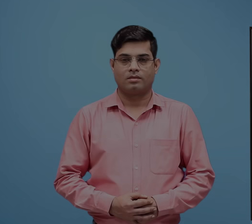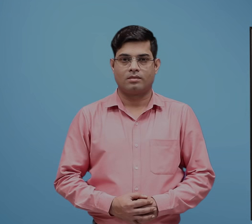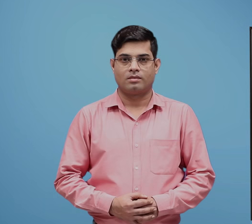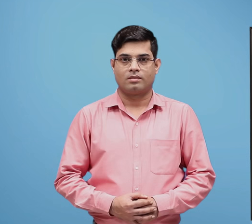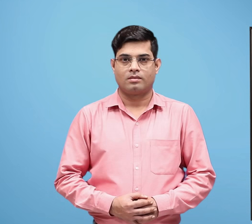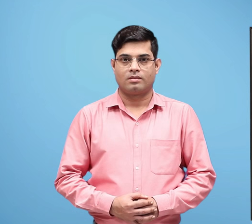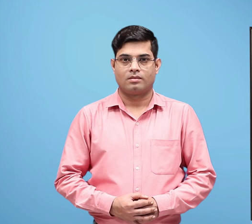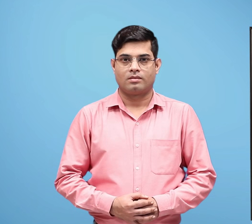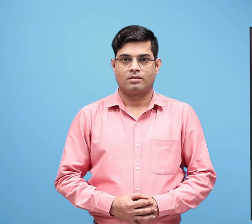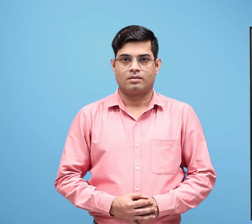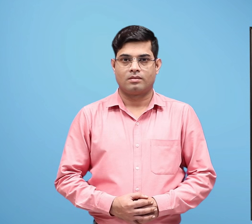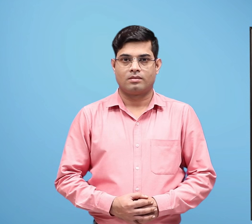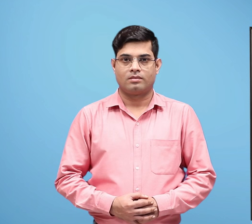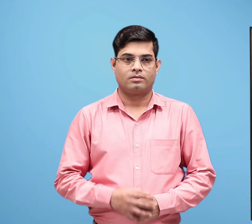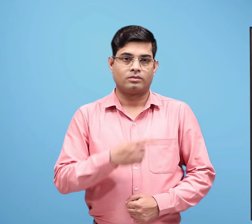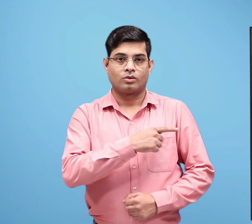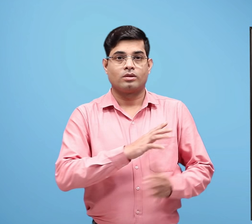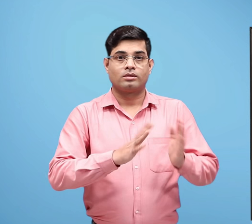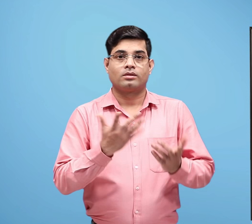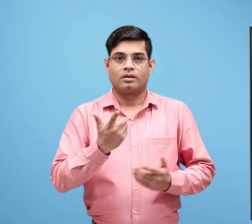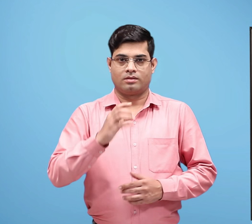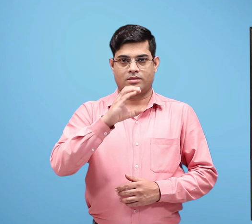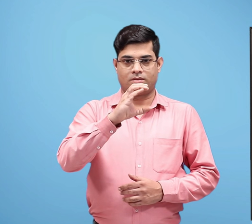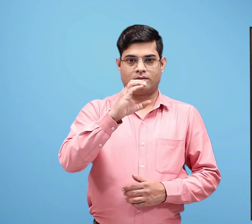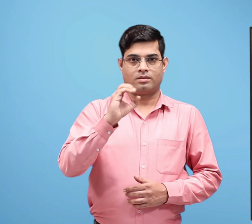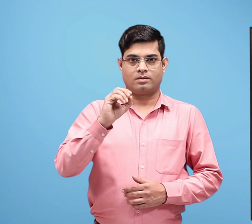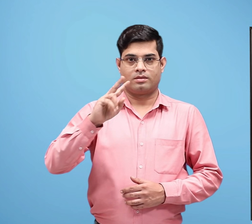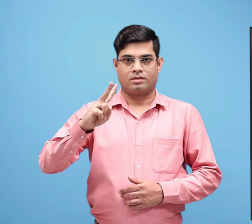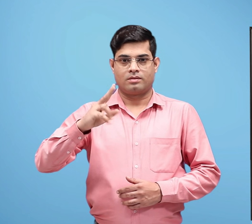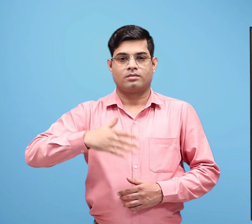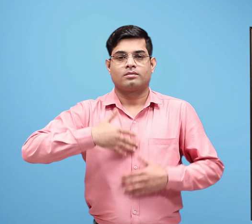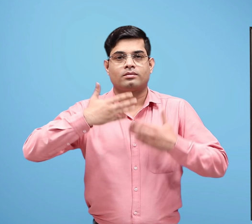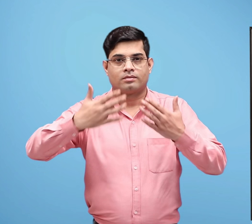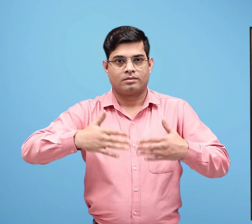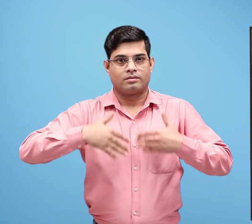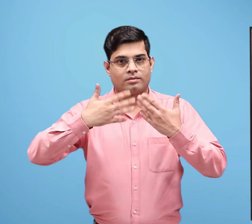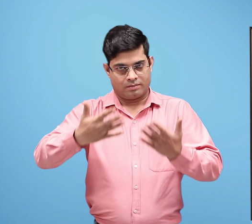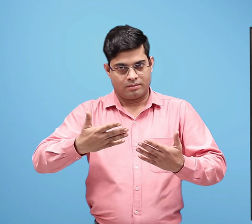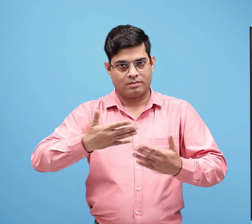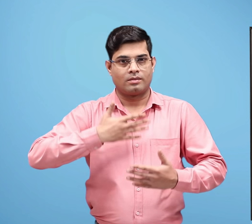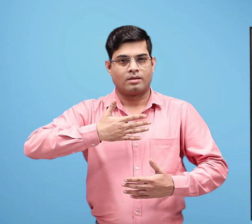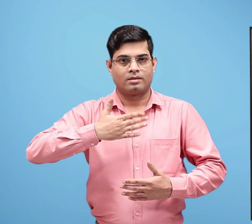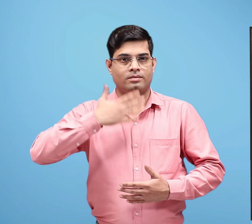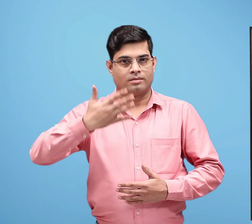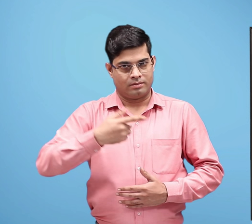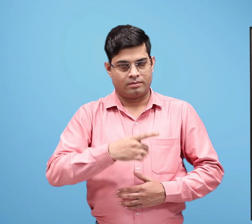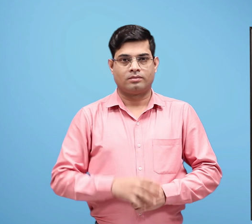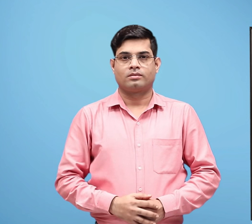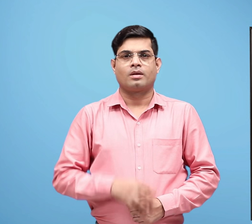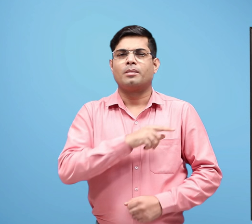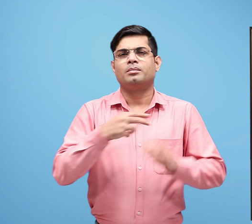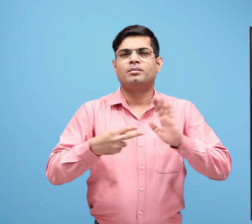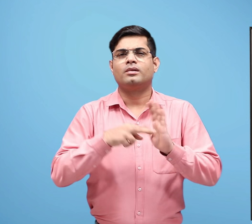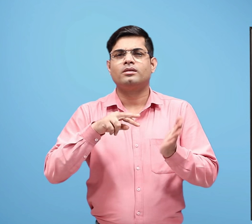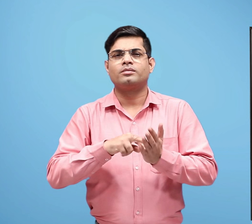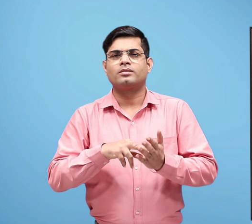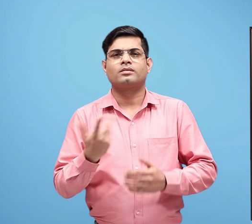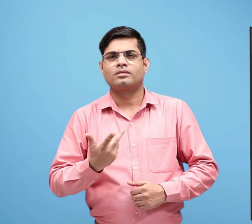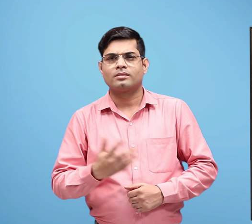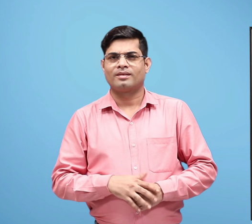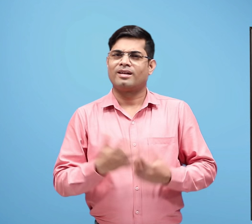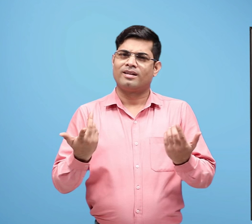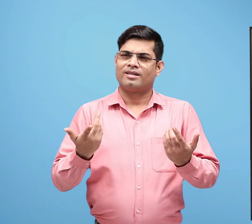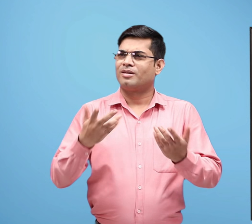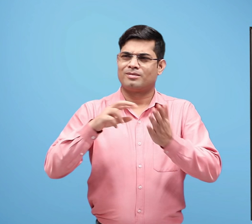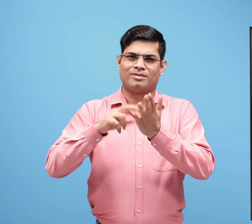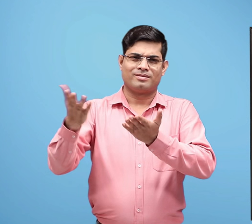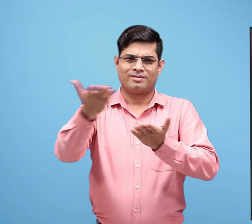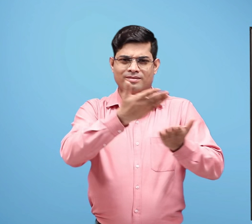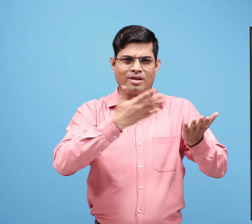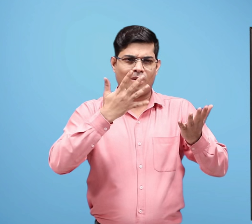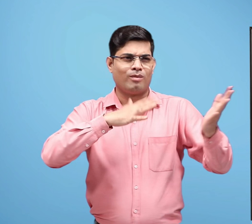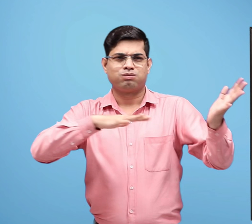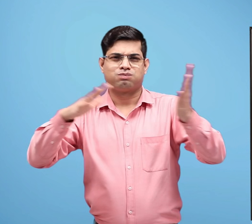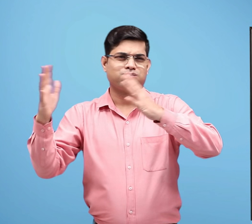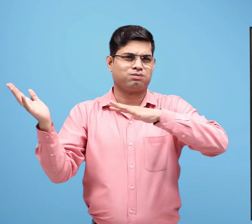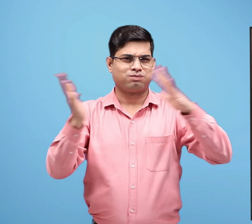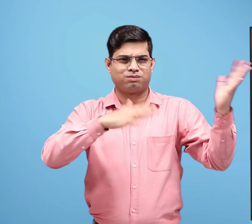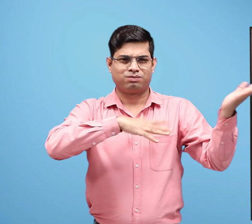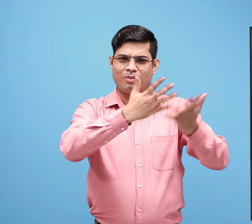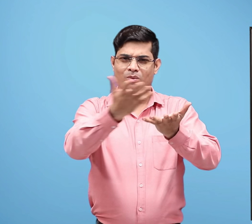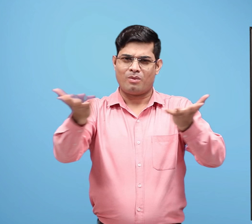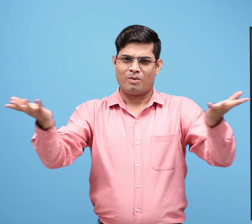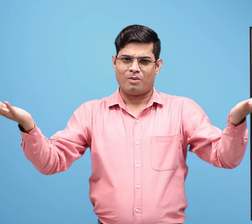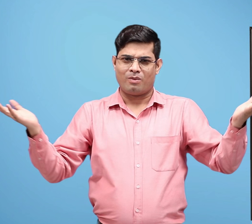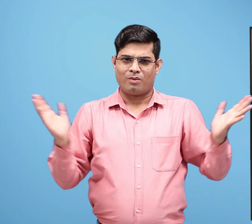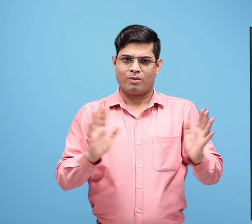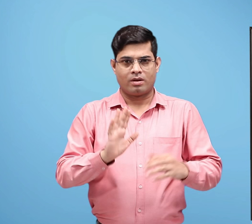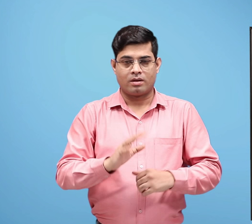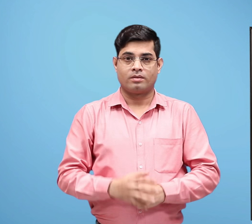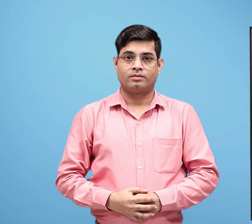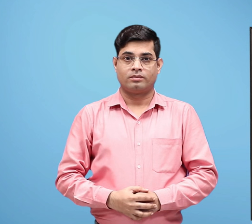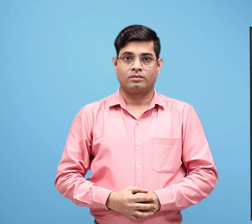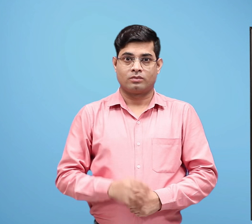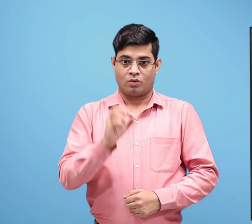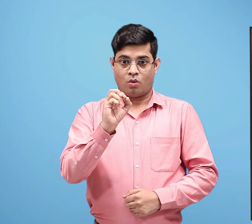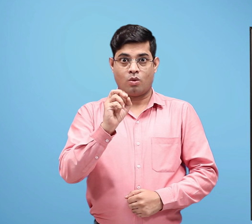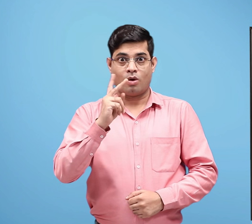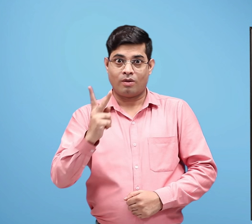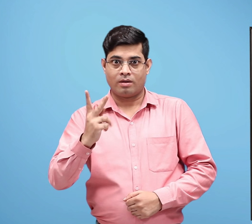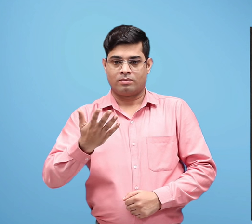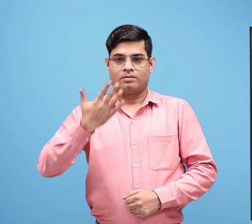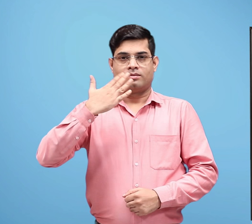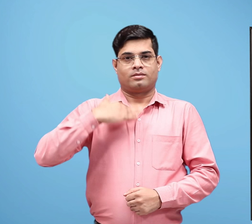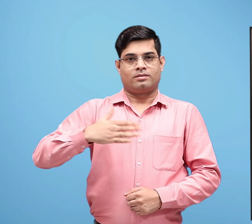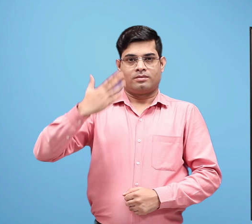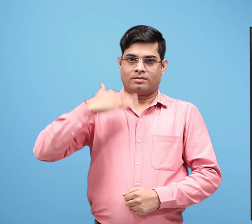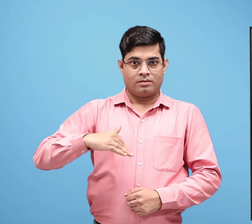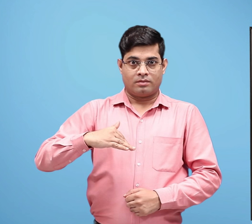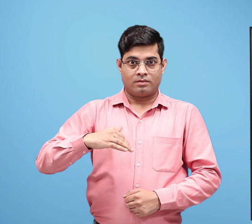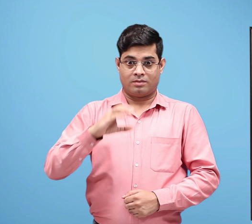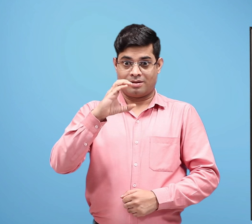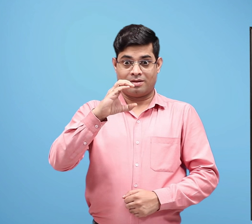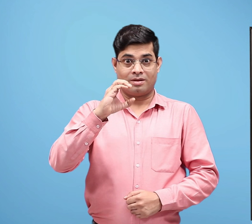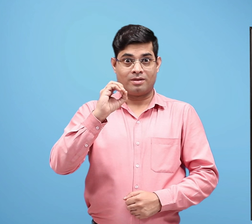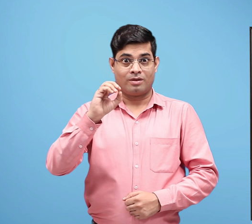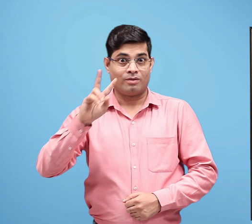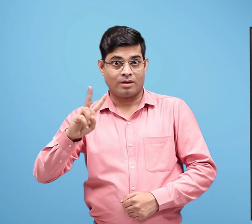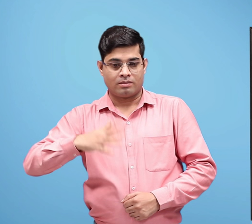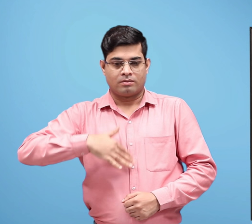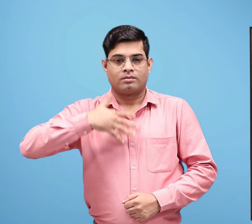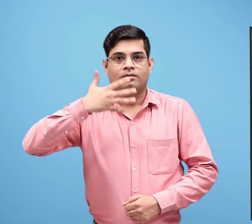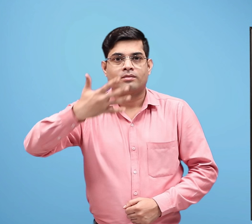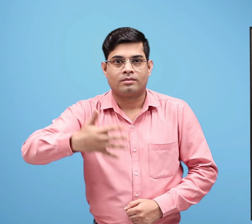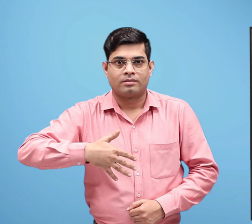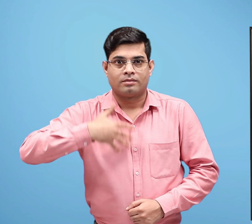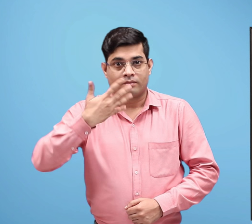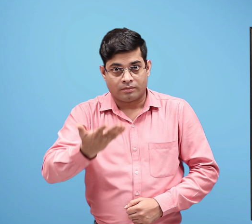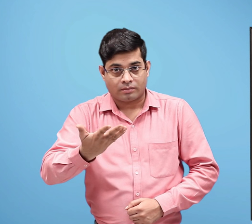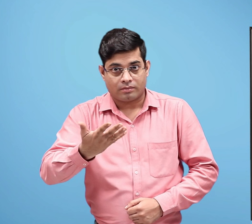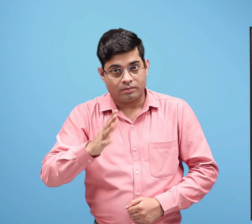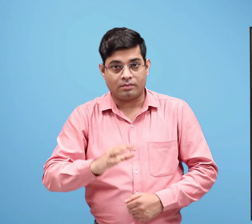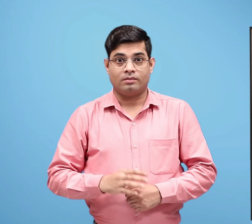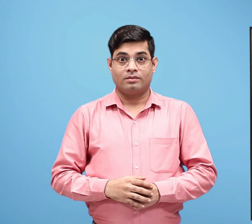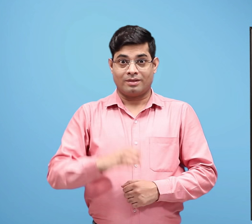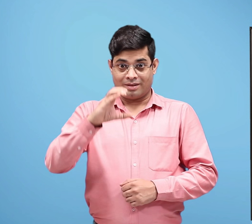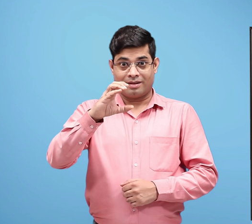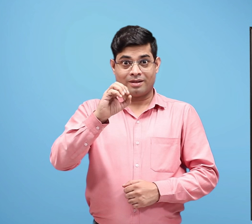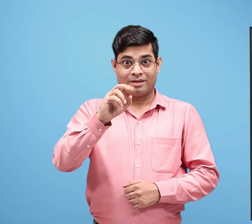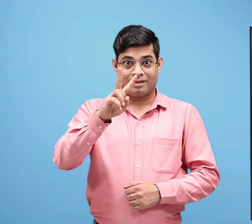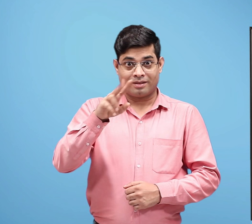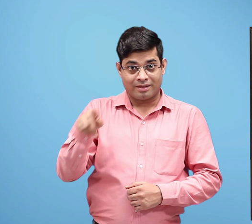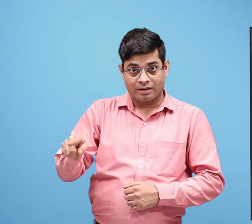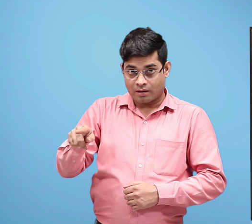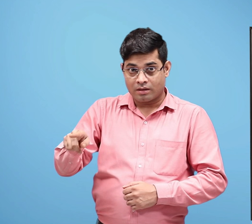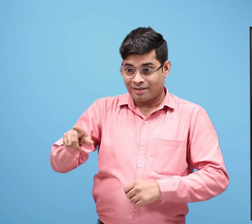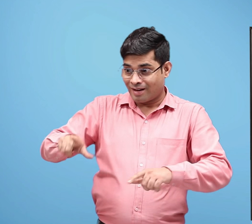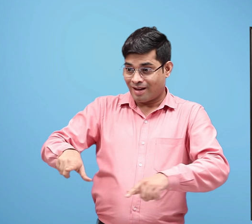Carbon dioxide This sign means carbon dioxide. It is a gas present in the air around us. We breathe in oxygen and give out carbon dioxide.